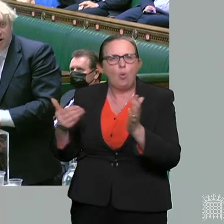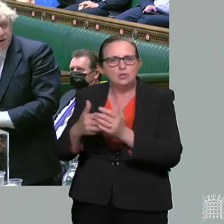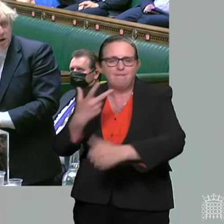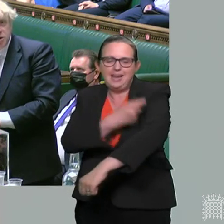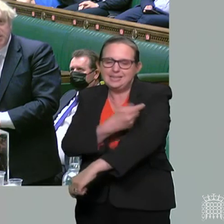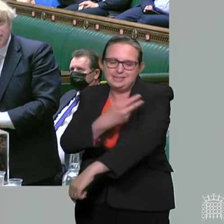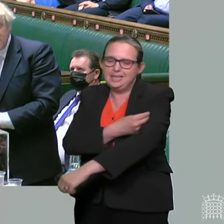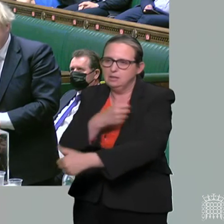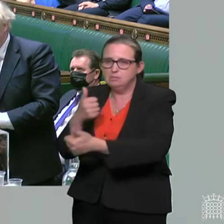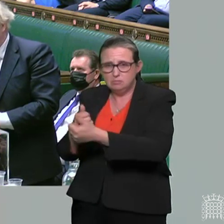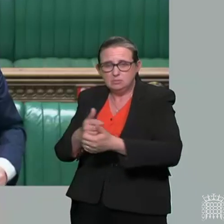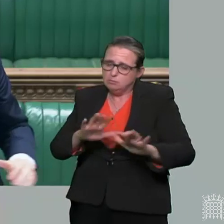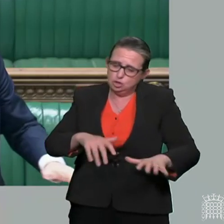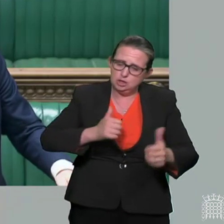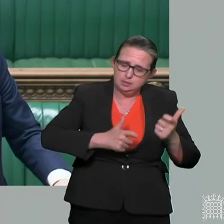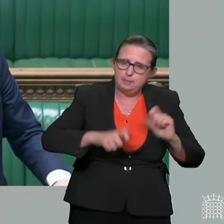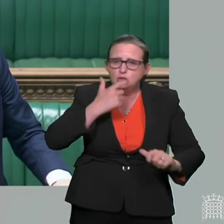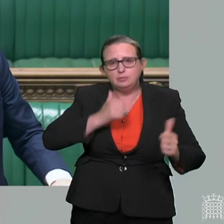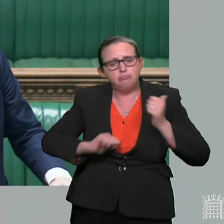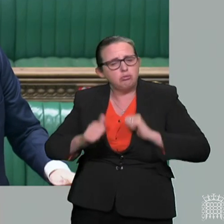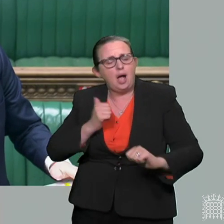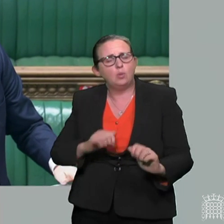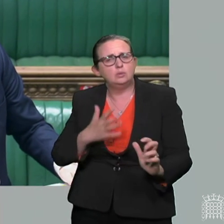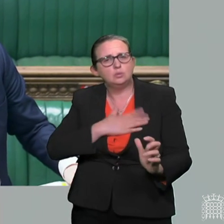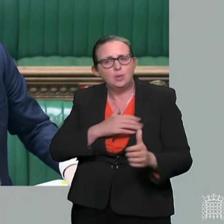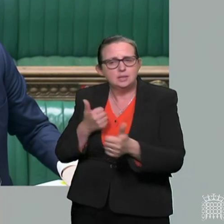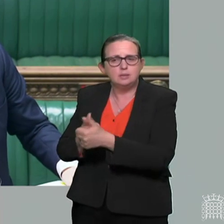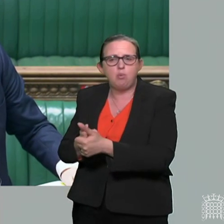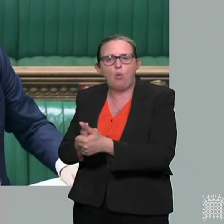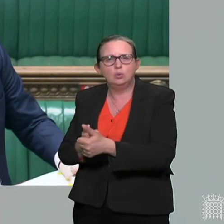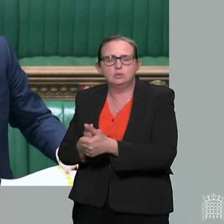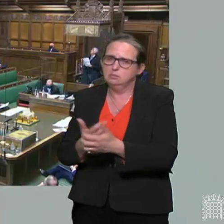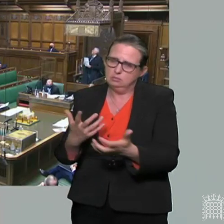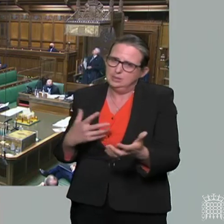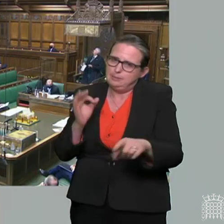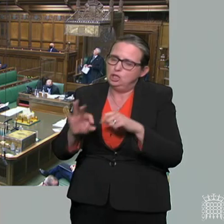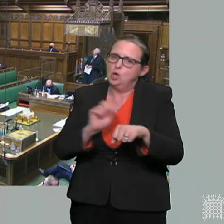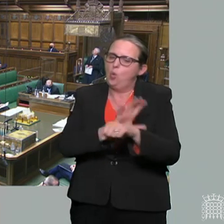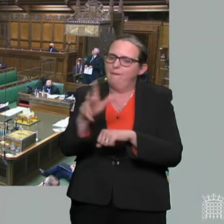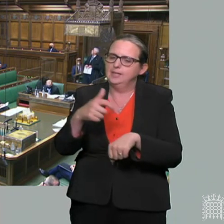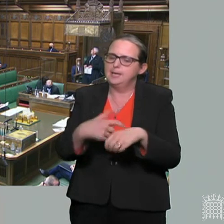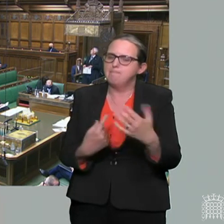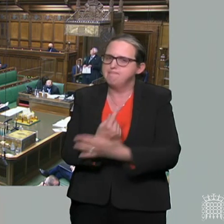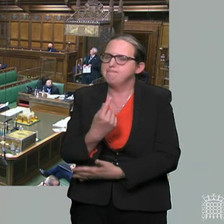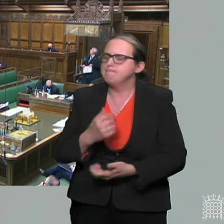The whole country should be immensely proud of what the UK is doing in spite of this pandemic.